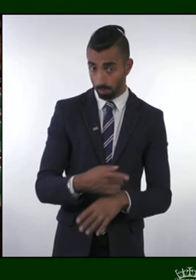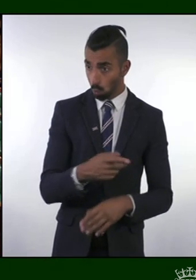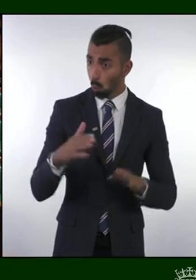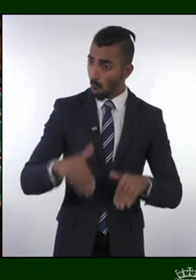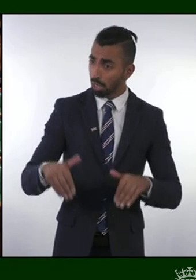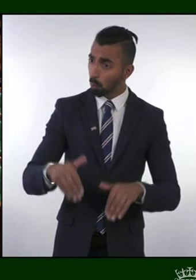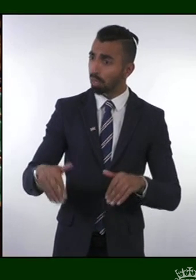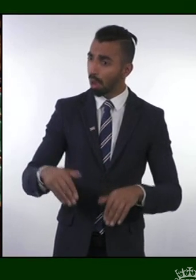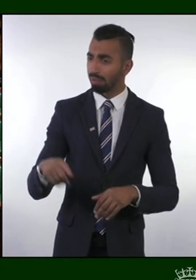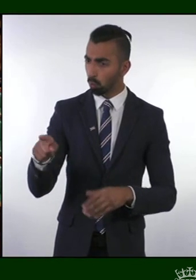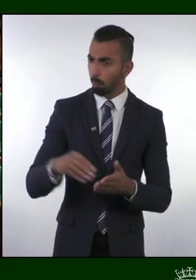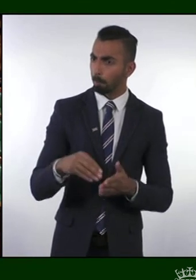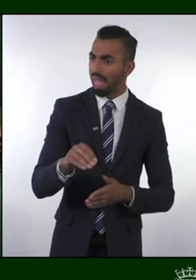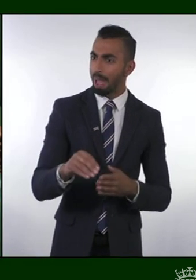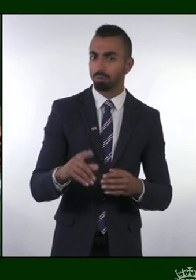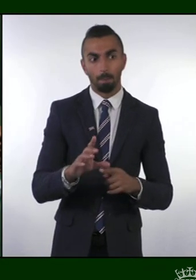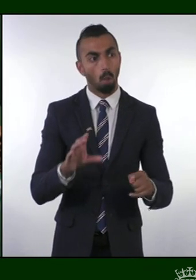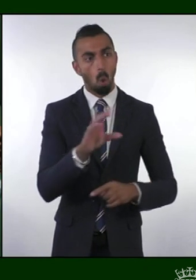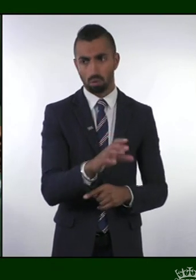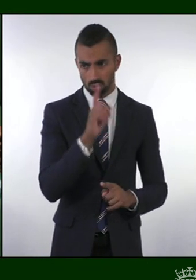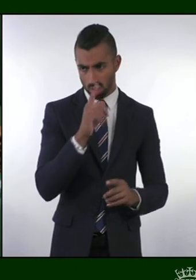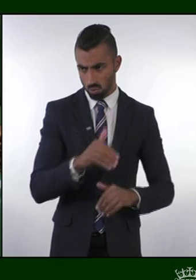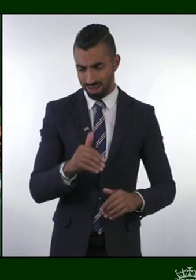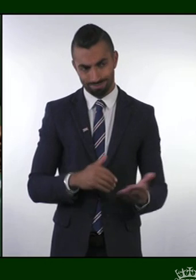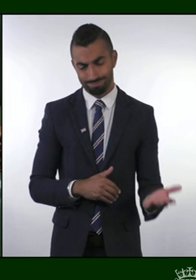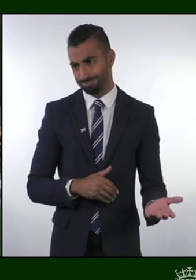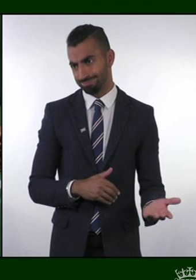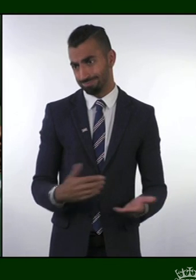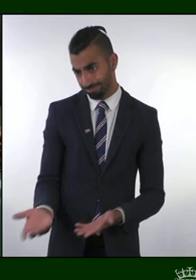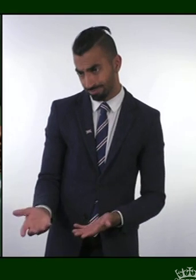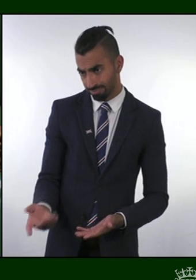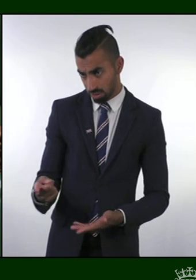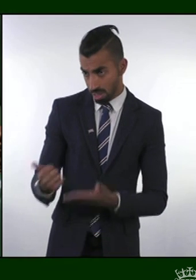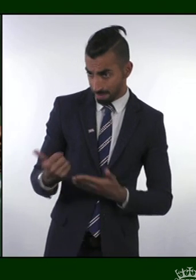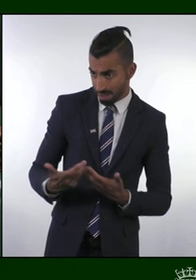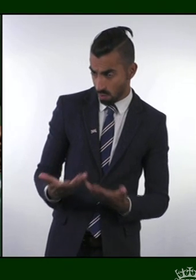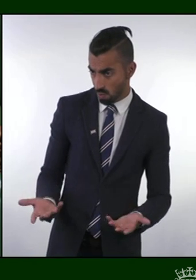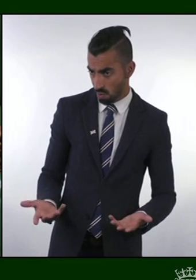I have been very clear: I cannot save every single job.